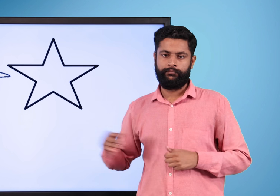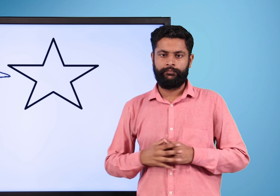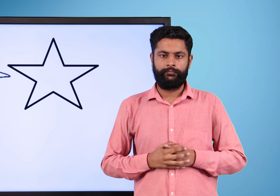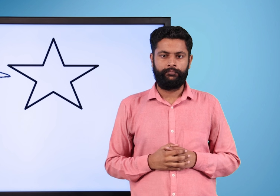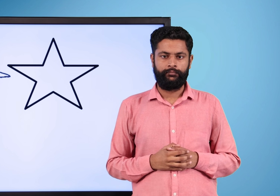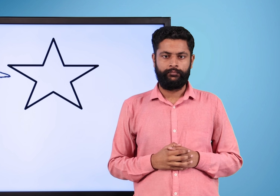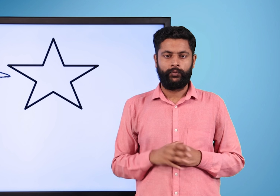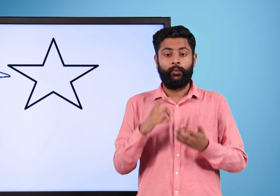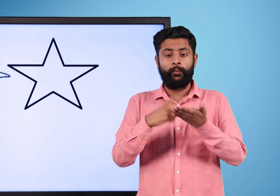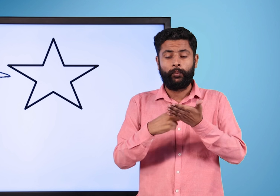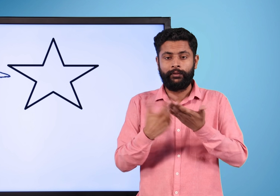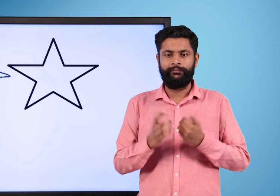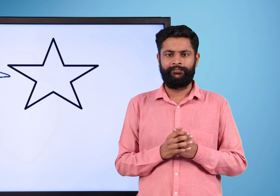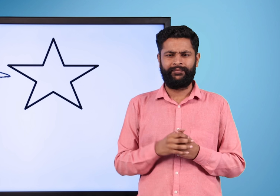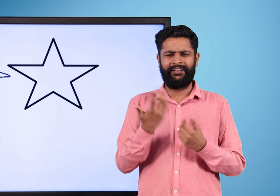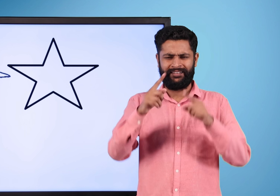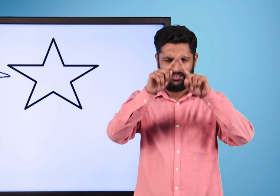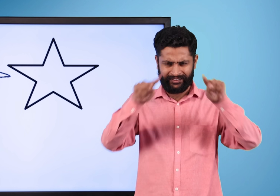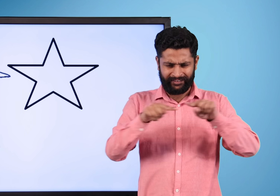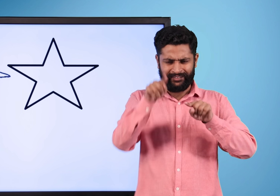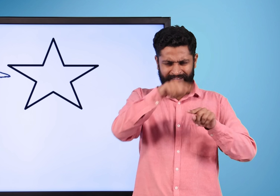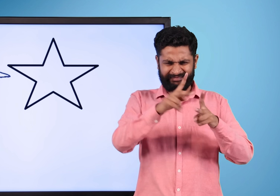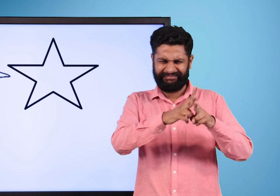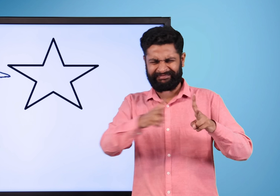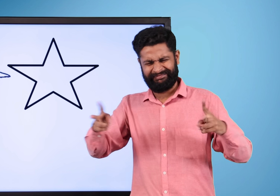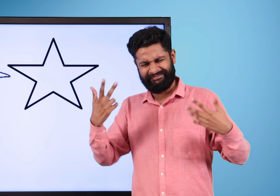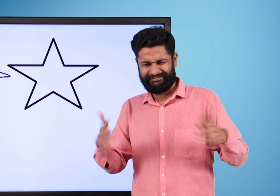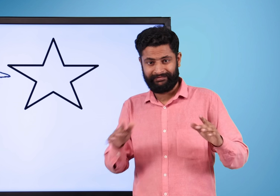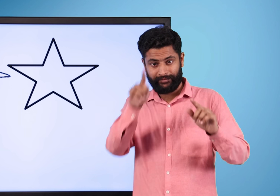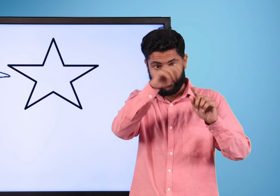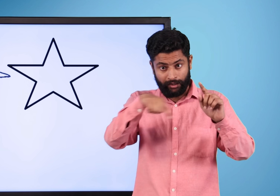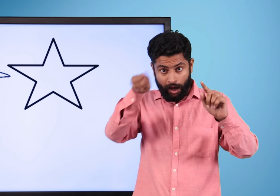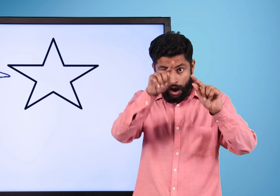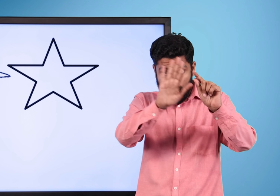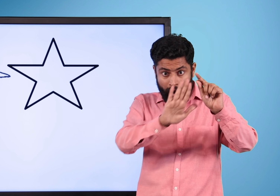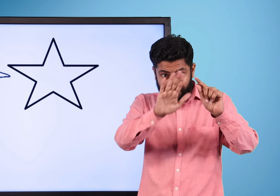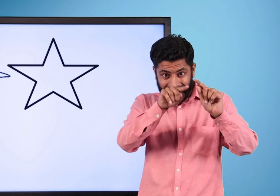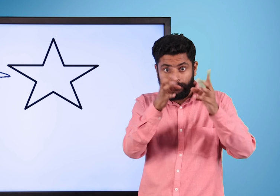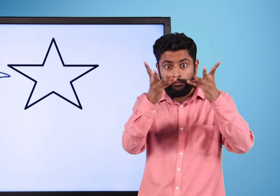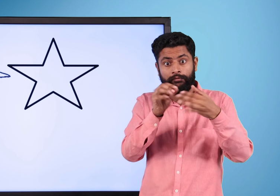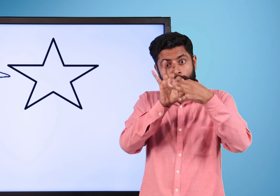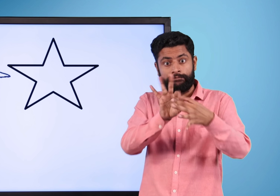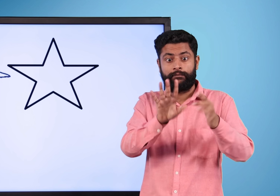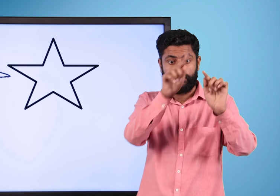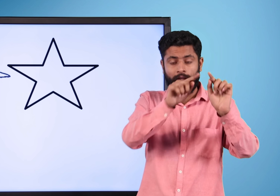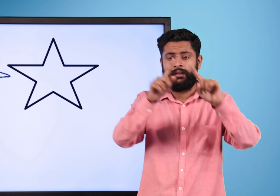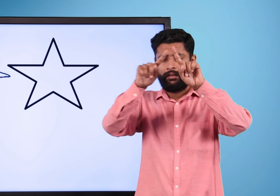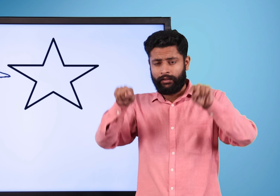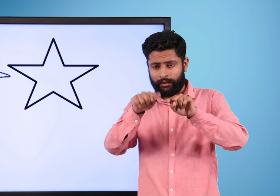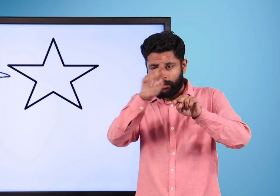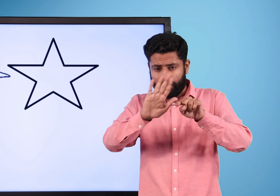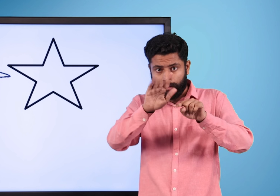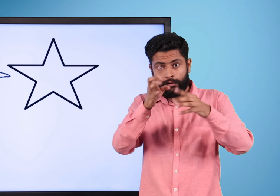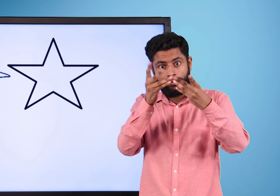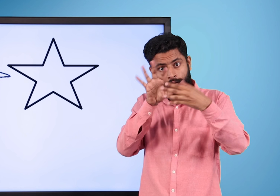We have different formulas for calculating the areas of different shapes.